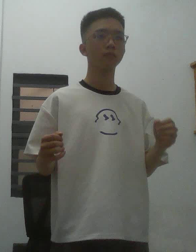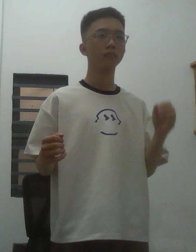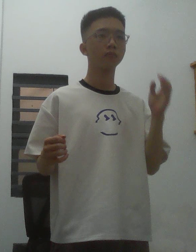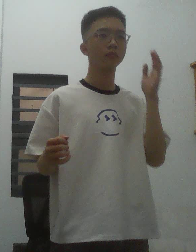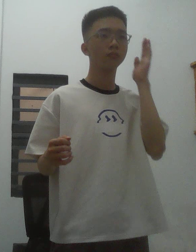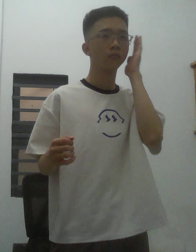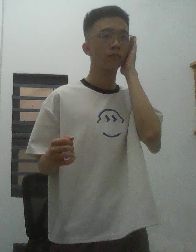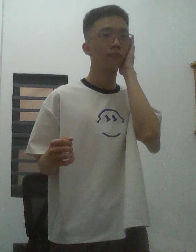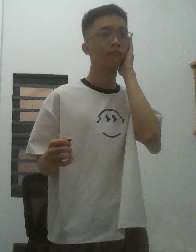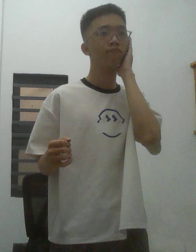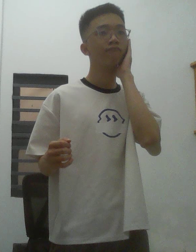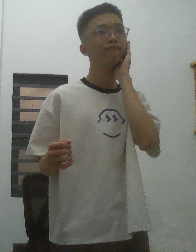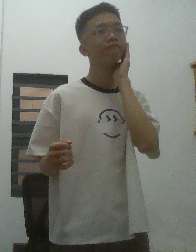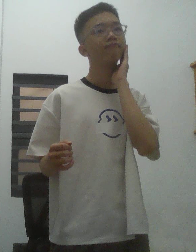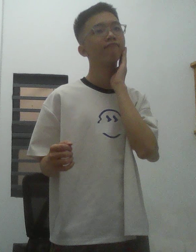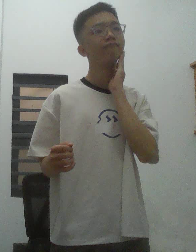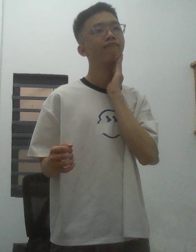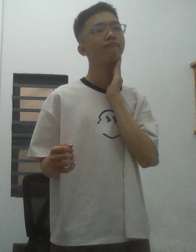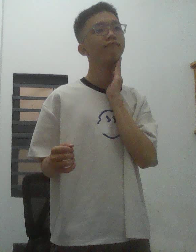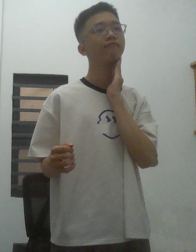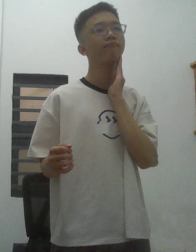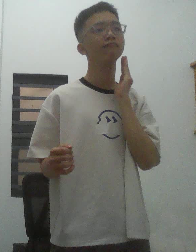dep